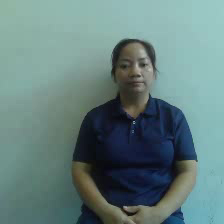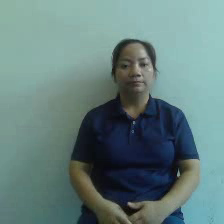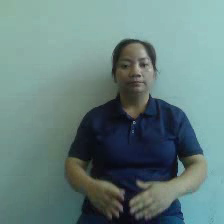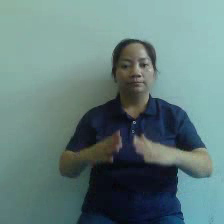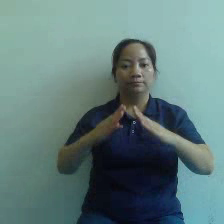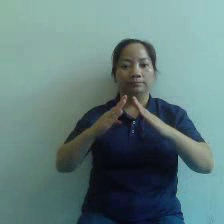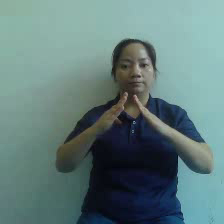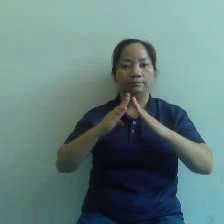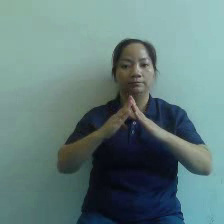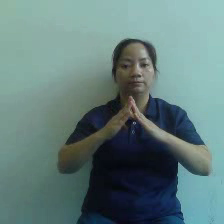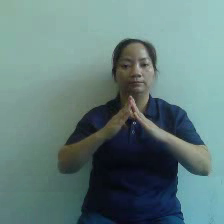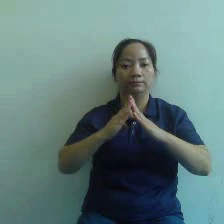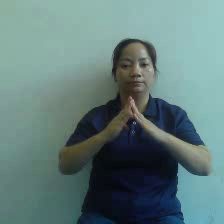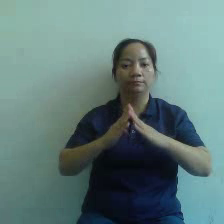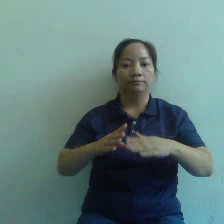Nhà